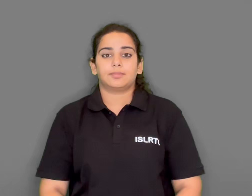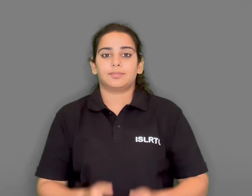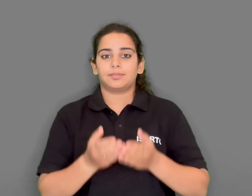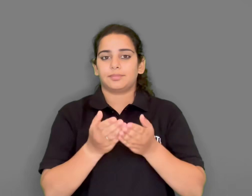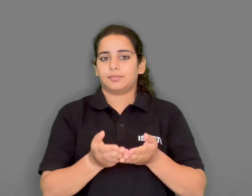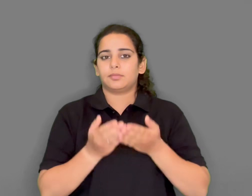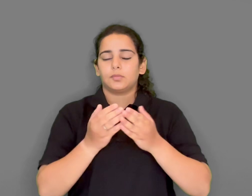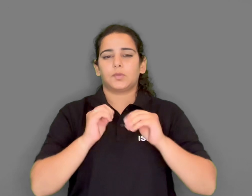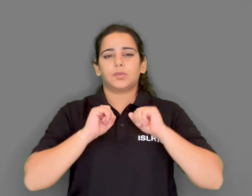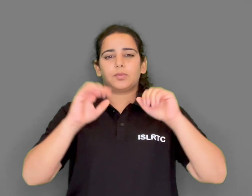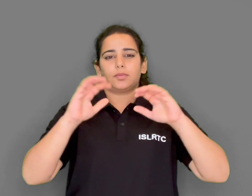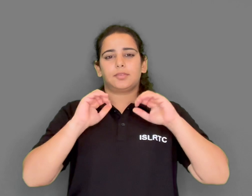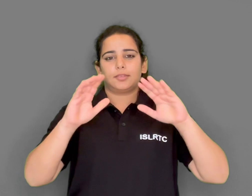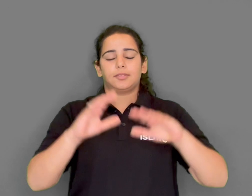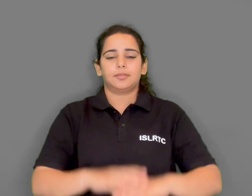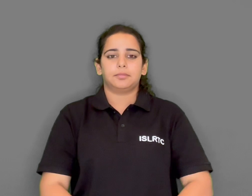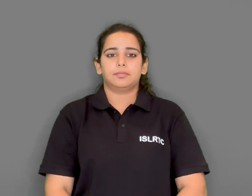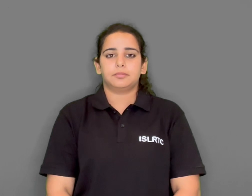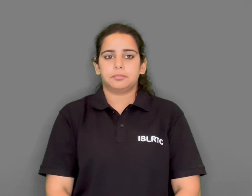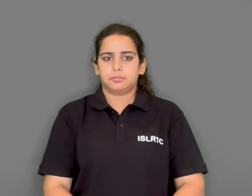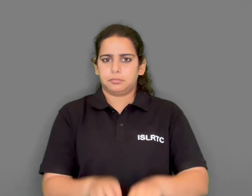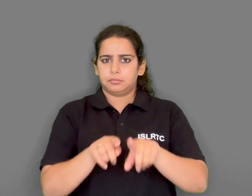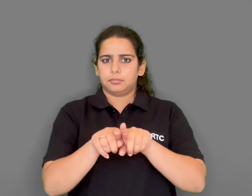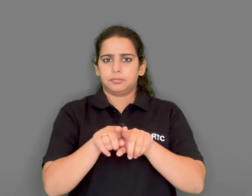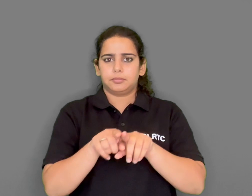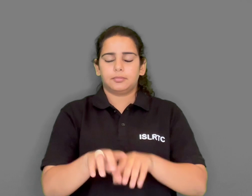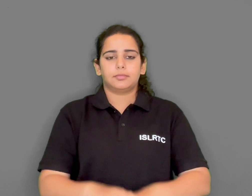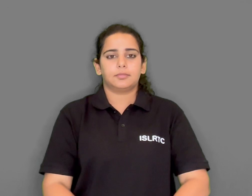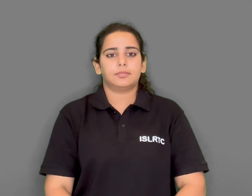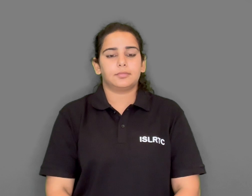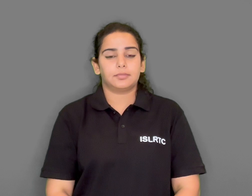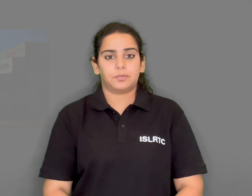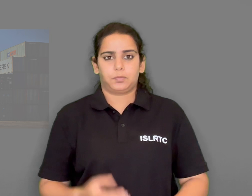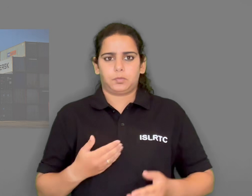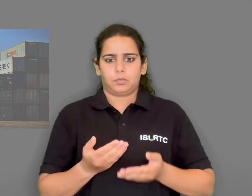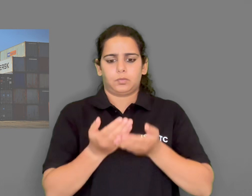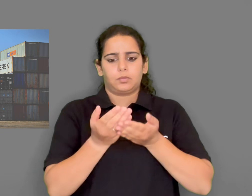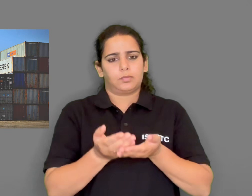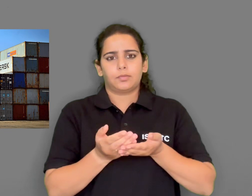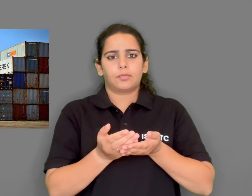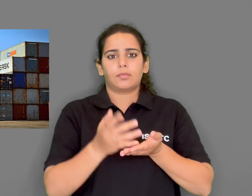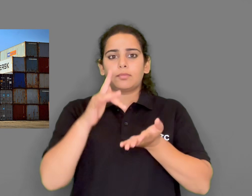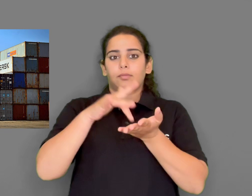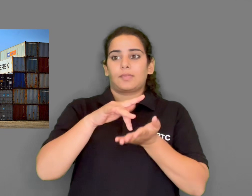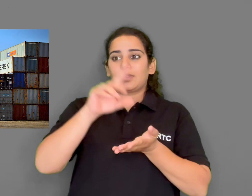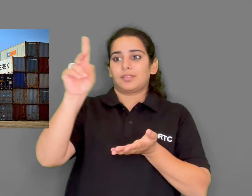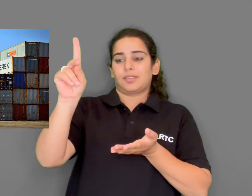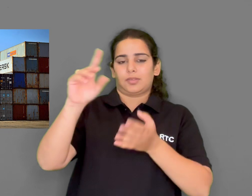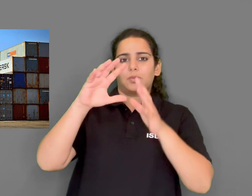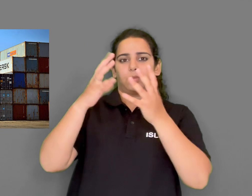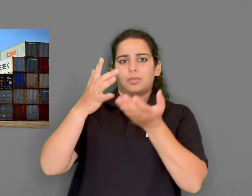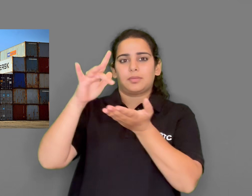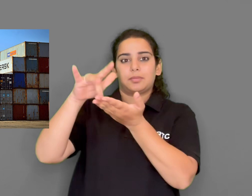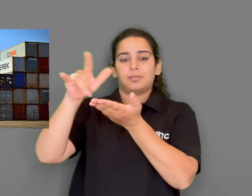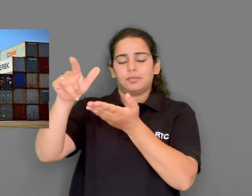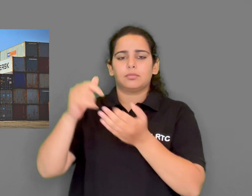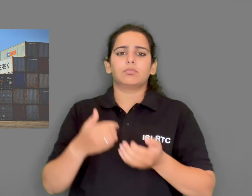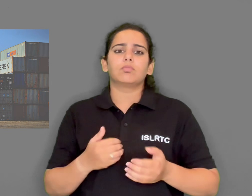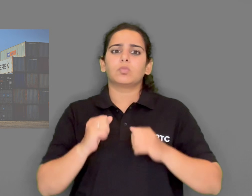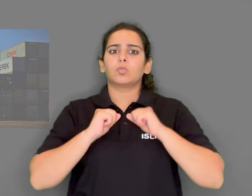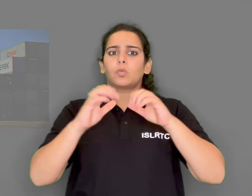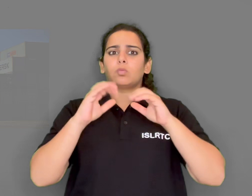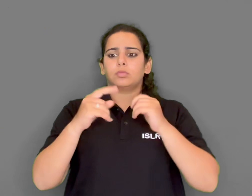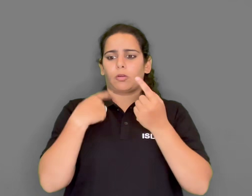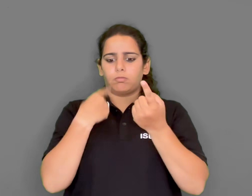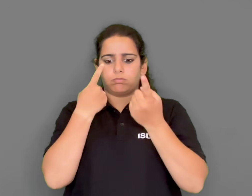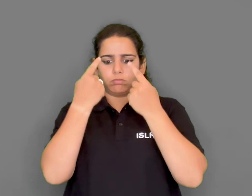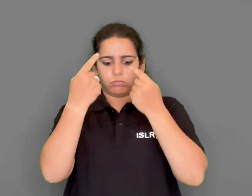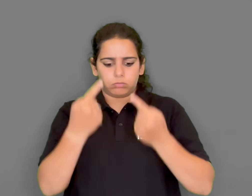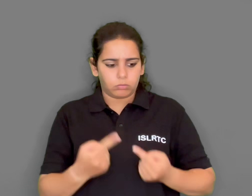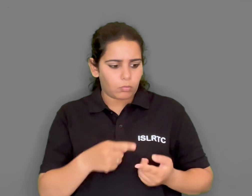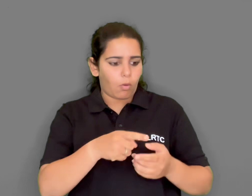Logistics Part of supply chain management that deals with the efficient forward and reverse flow of goods